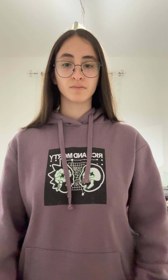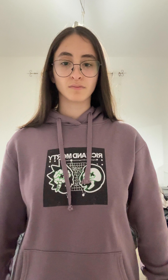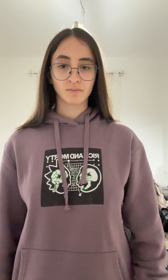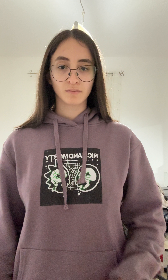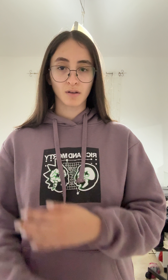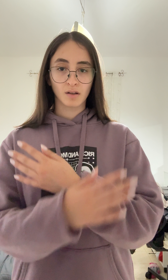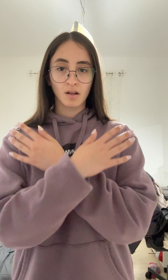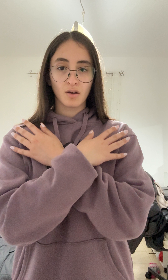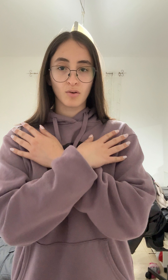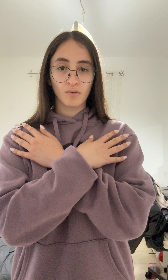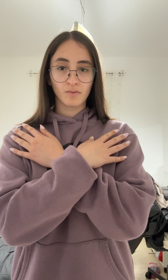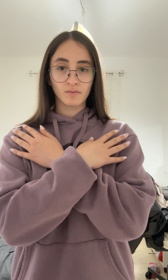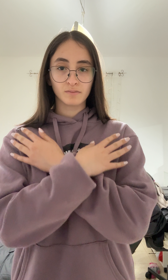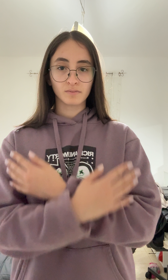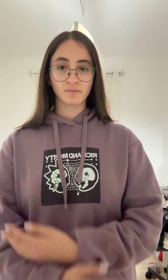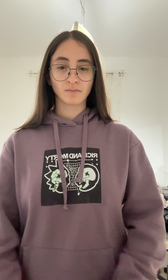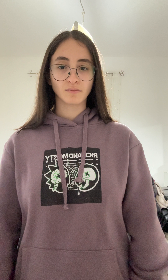לאהוב